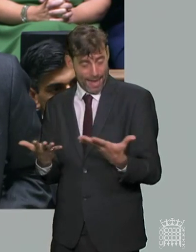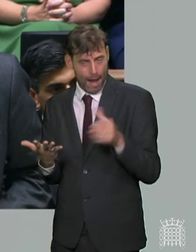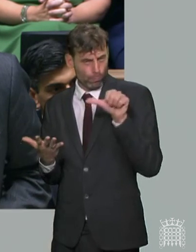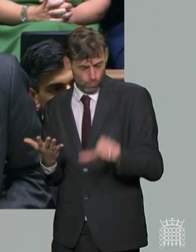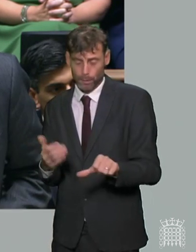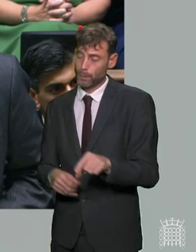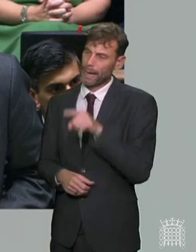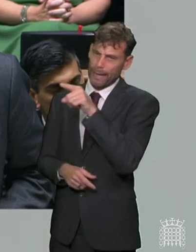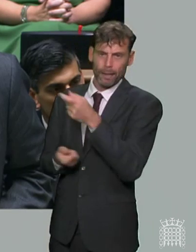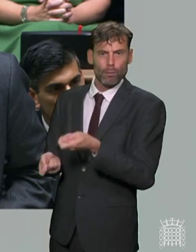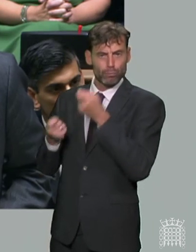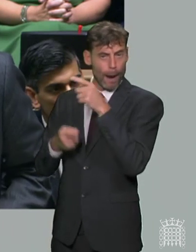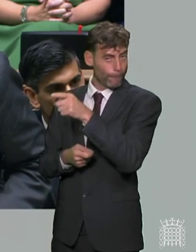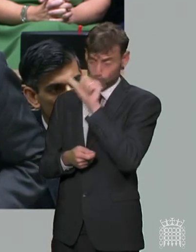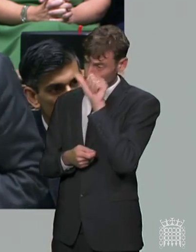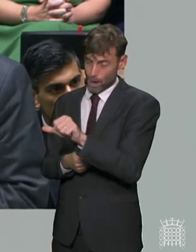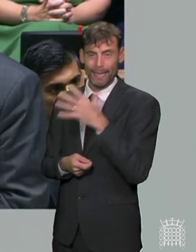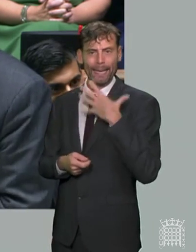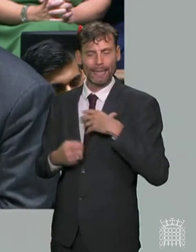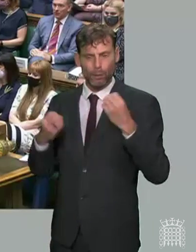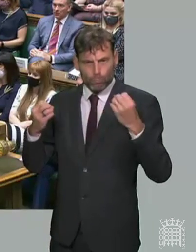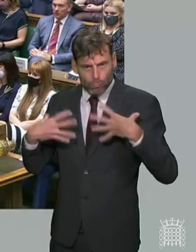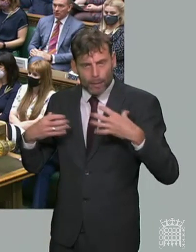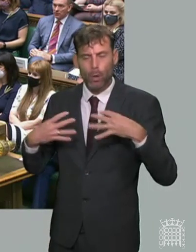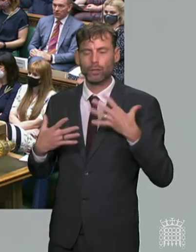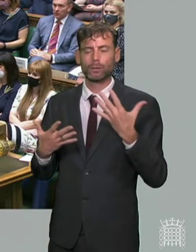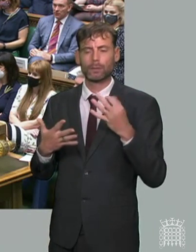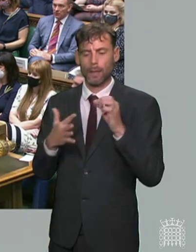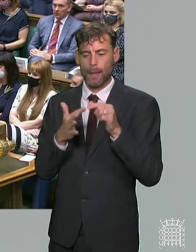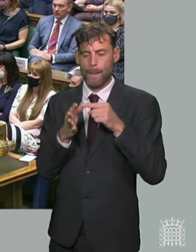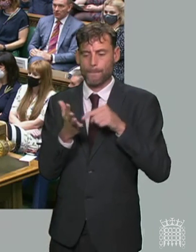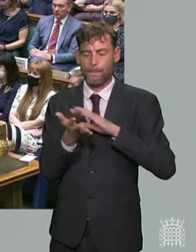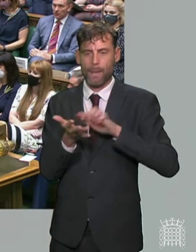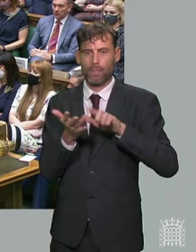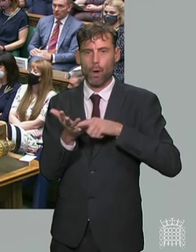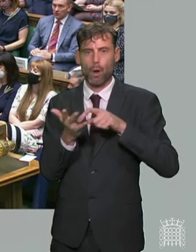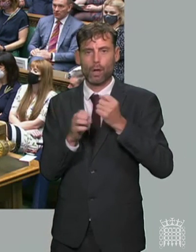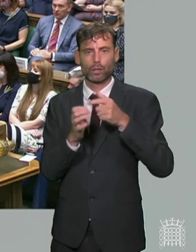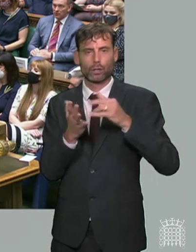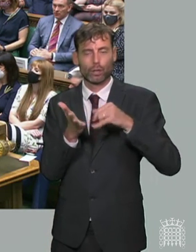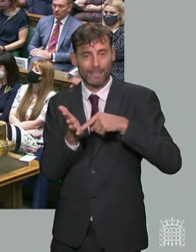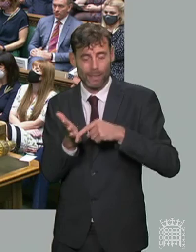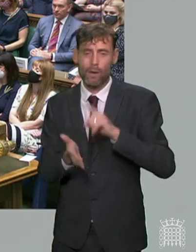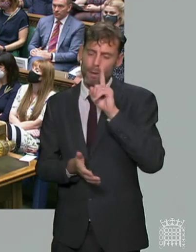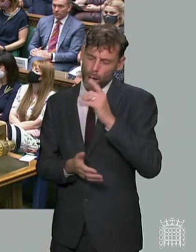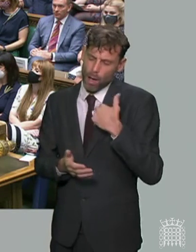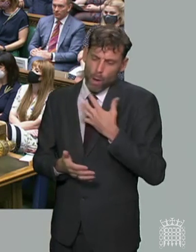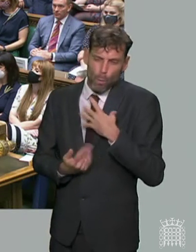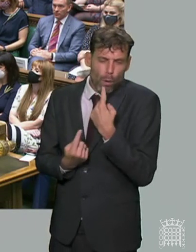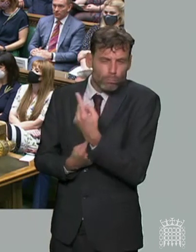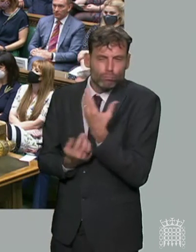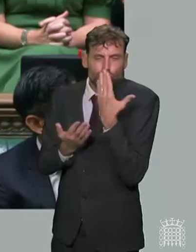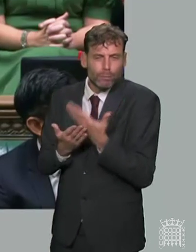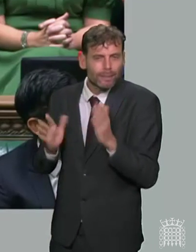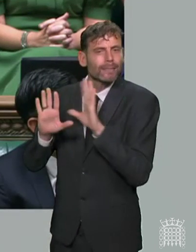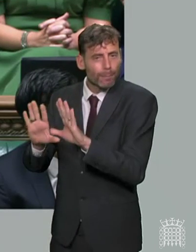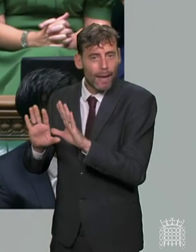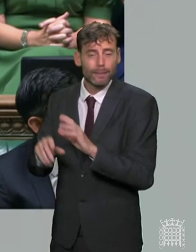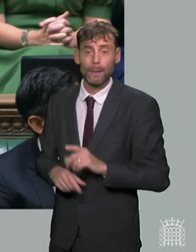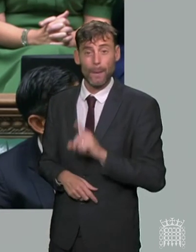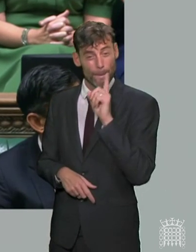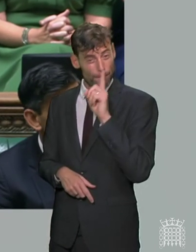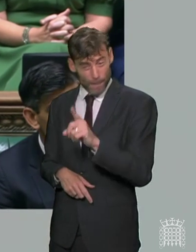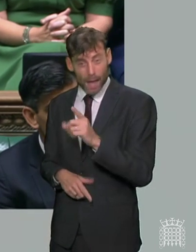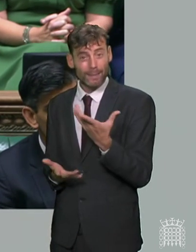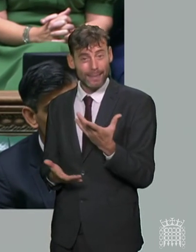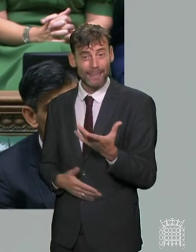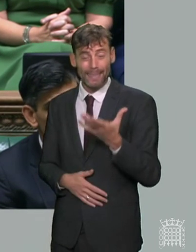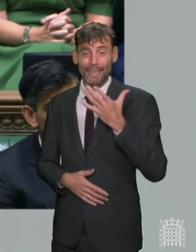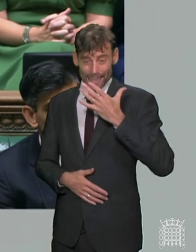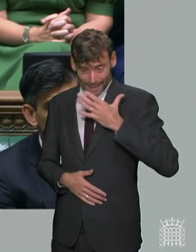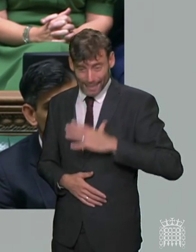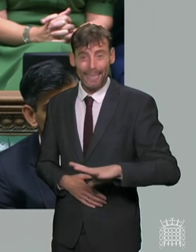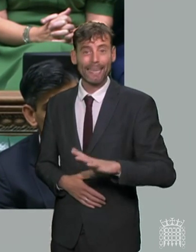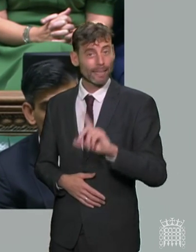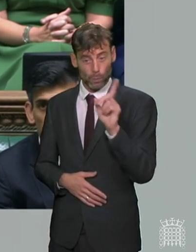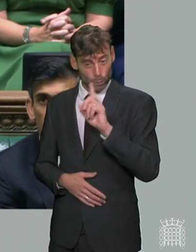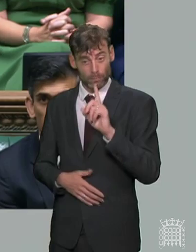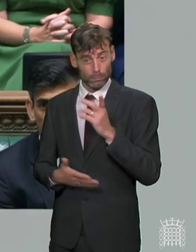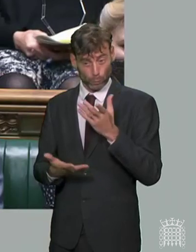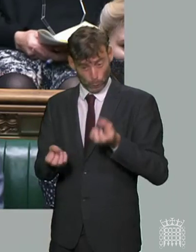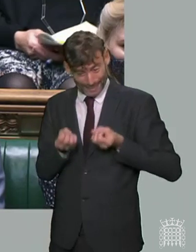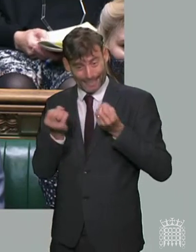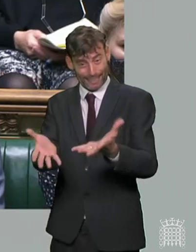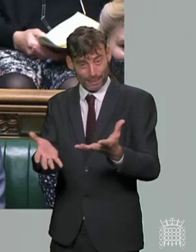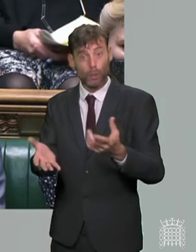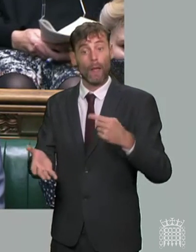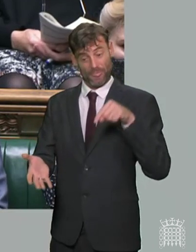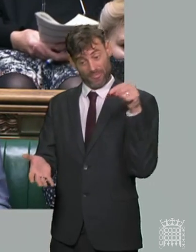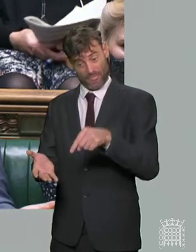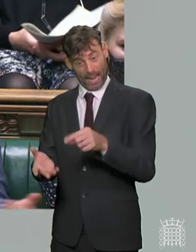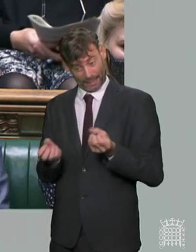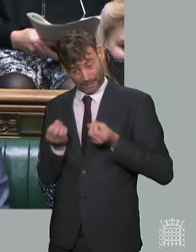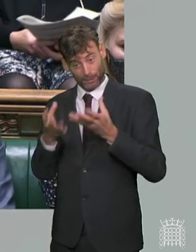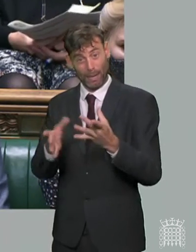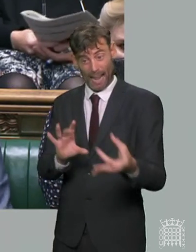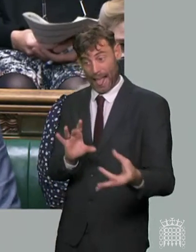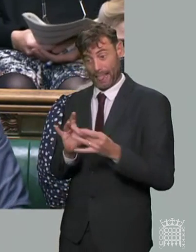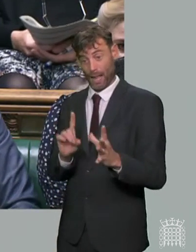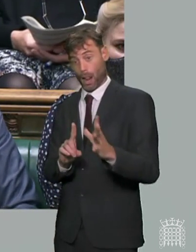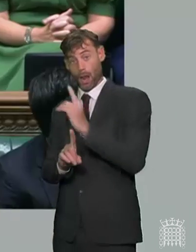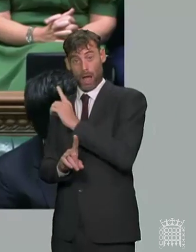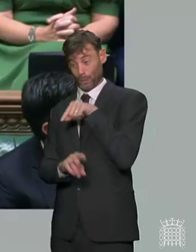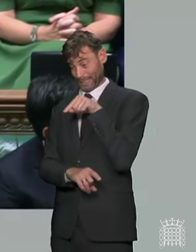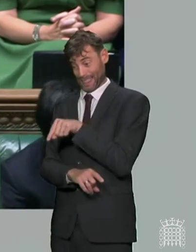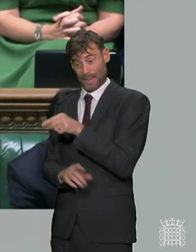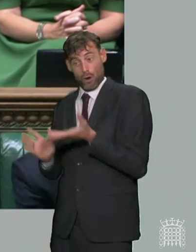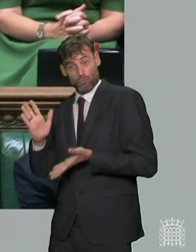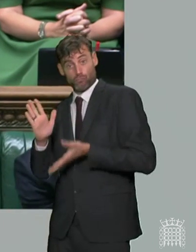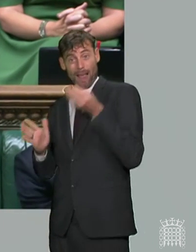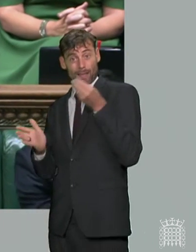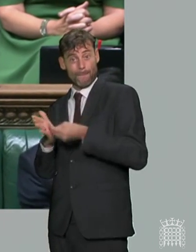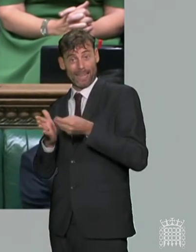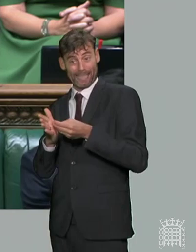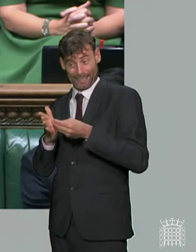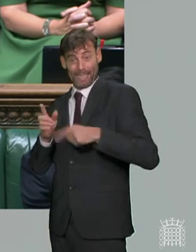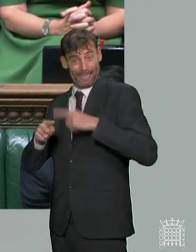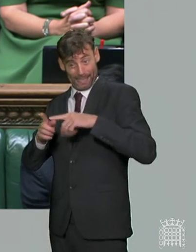The honourable Gentleman is totally right in what he says about radiologists and pathologists, but may I respectfully say to him that that must be done by means of the big powerful package that we put forward last week to raise the funding necessary?